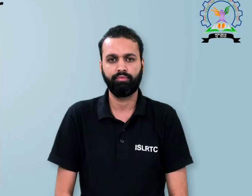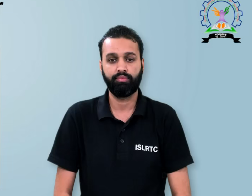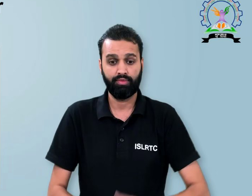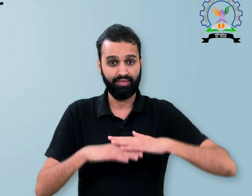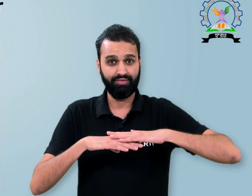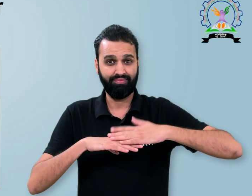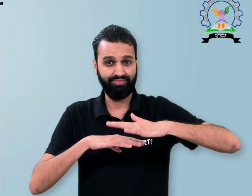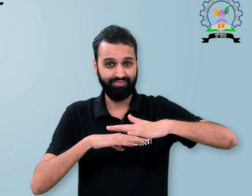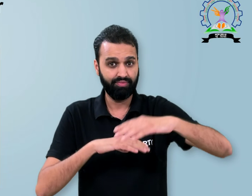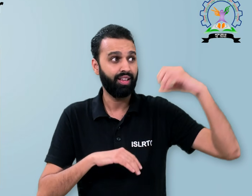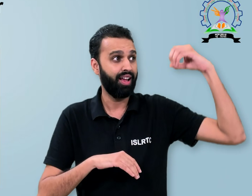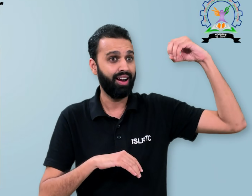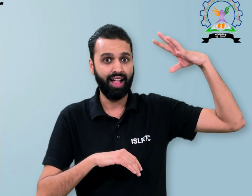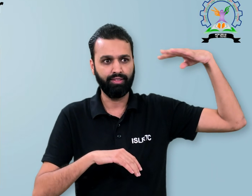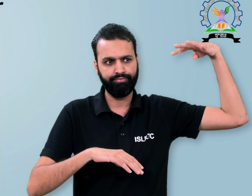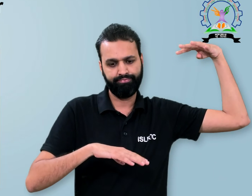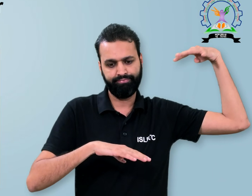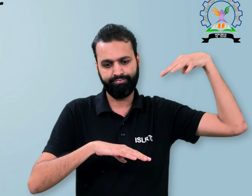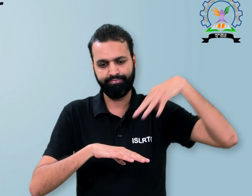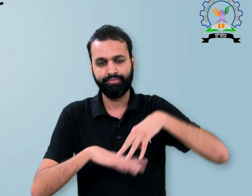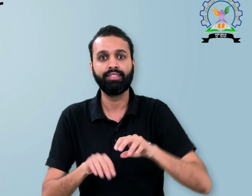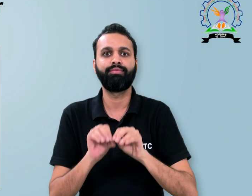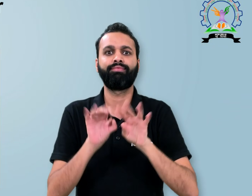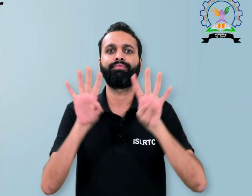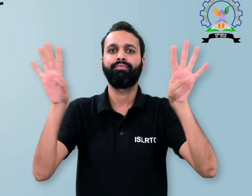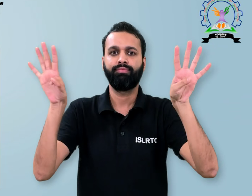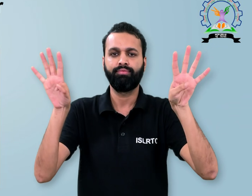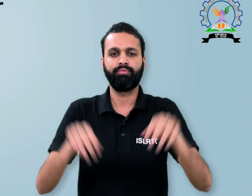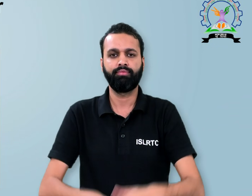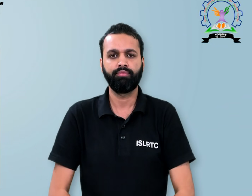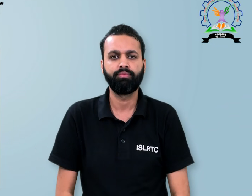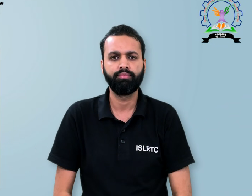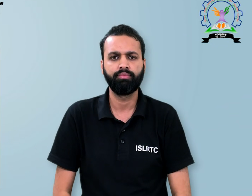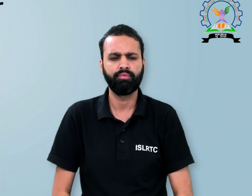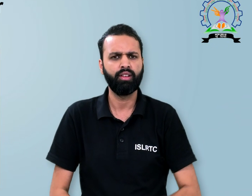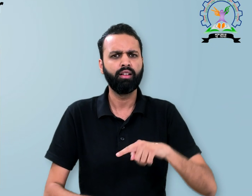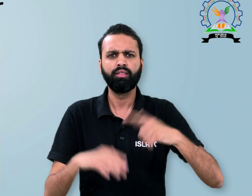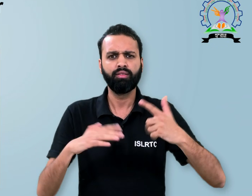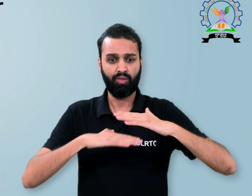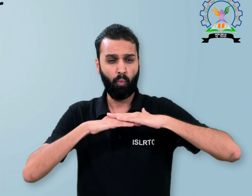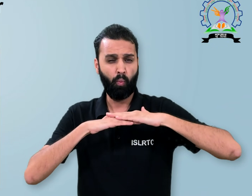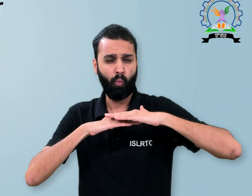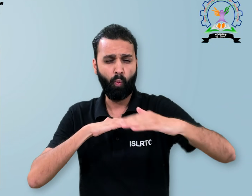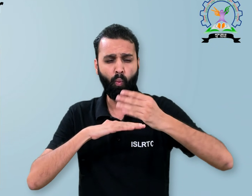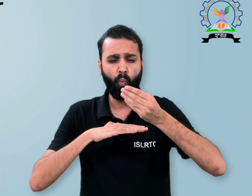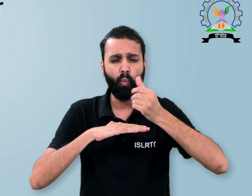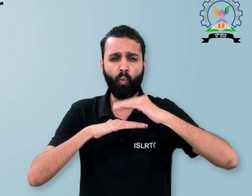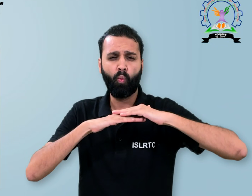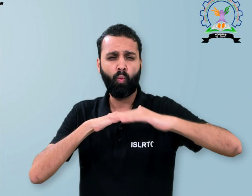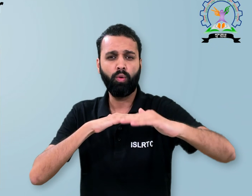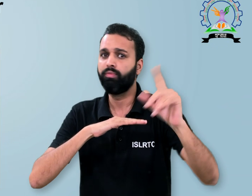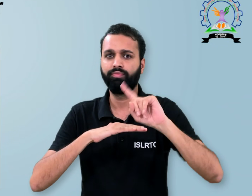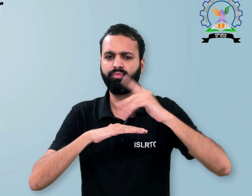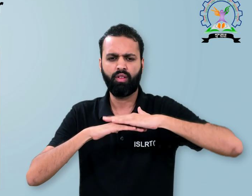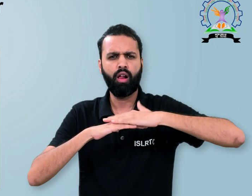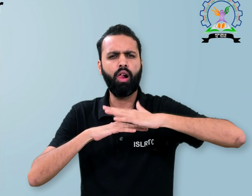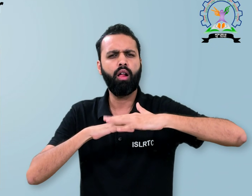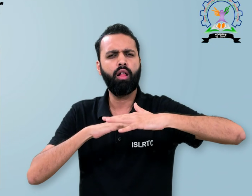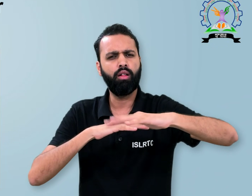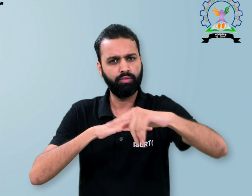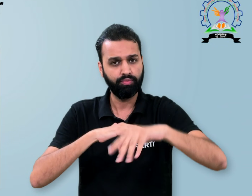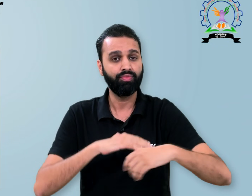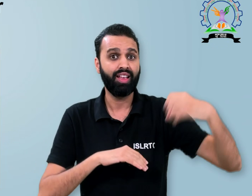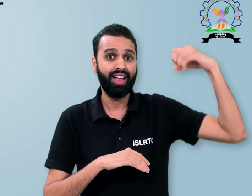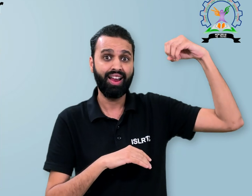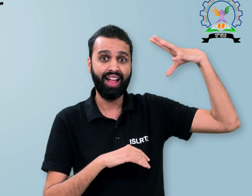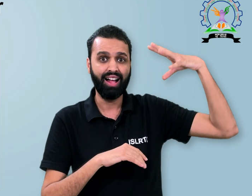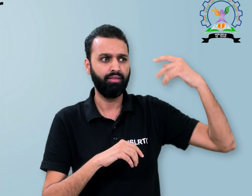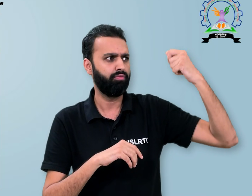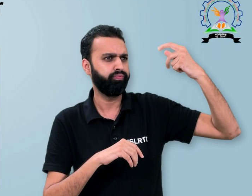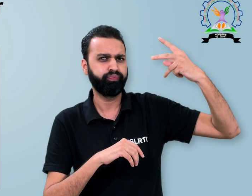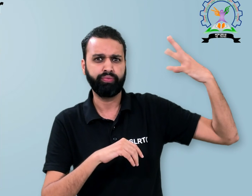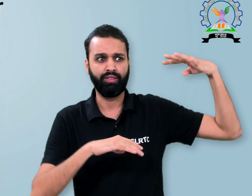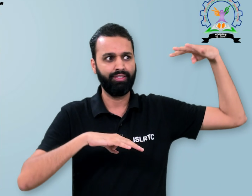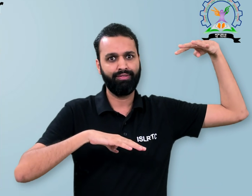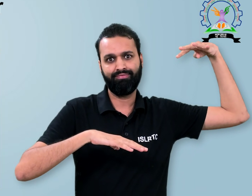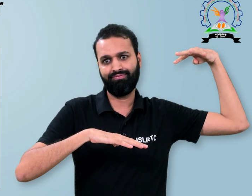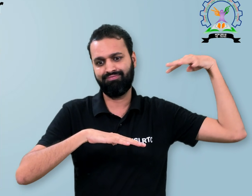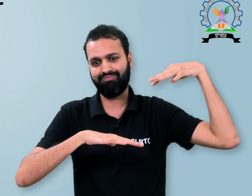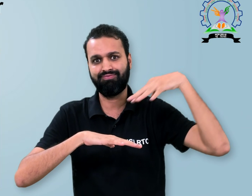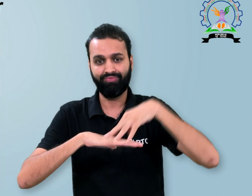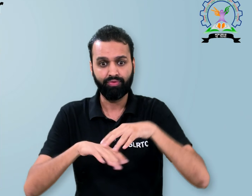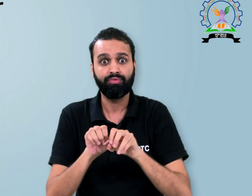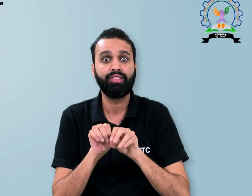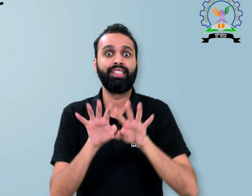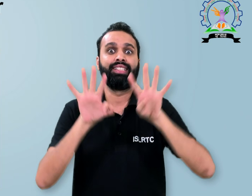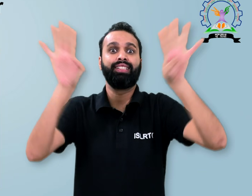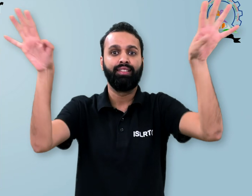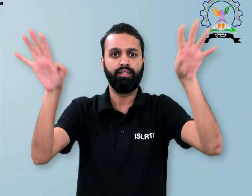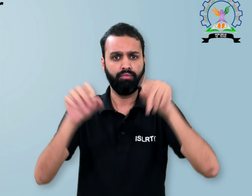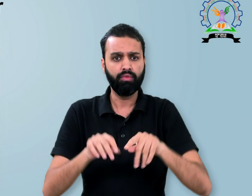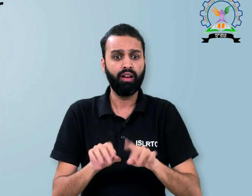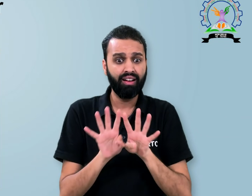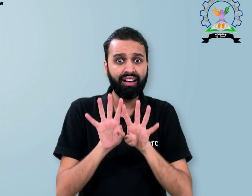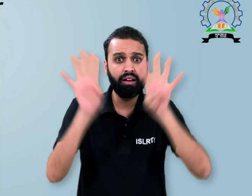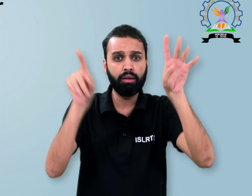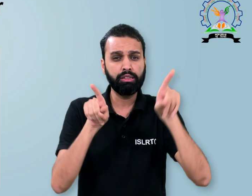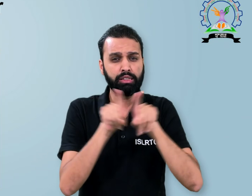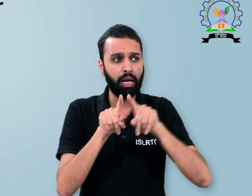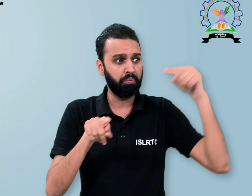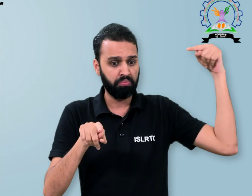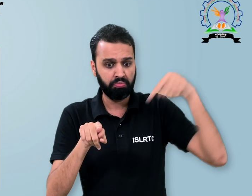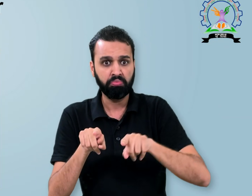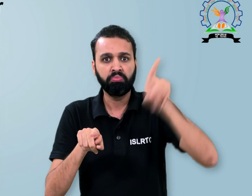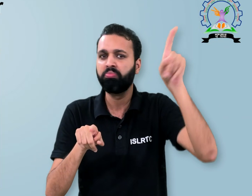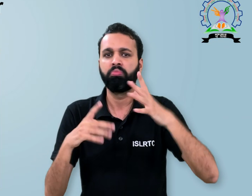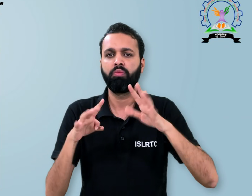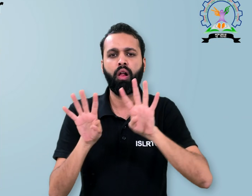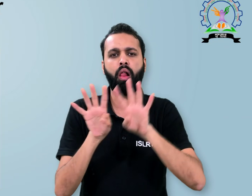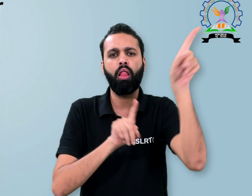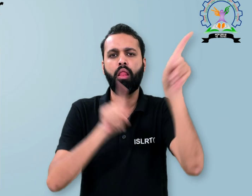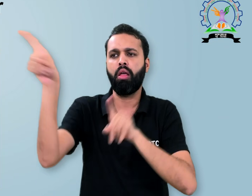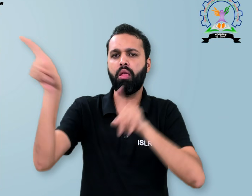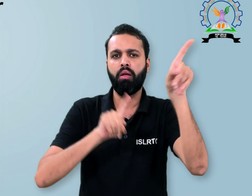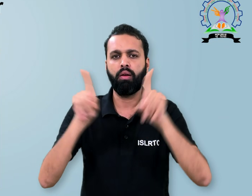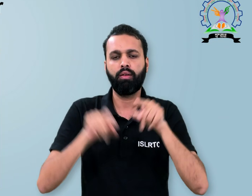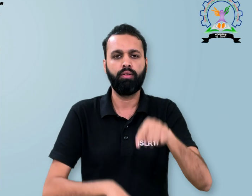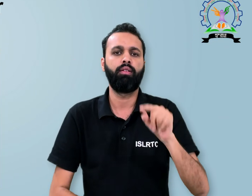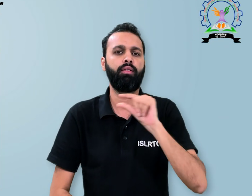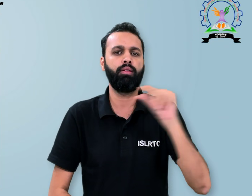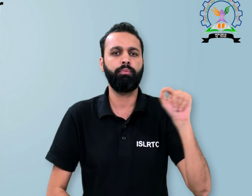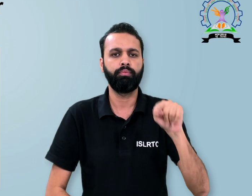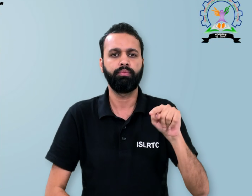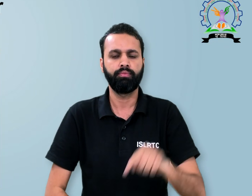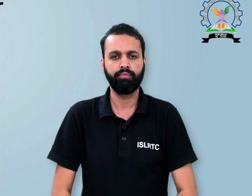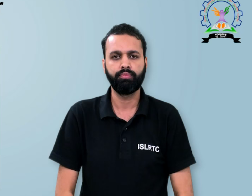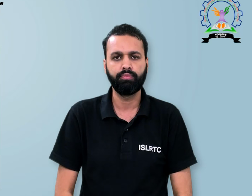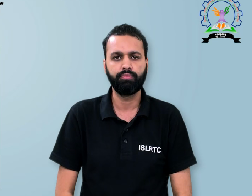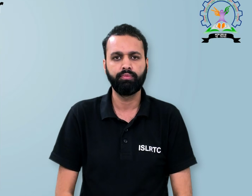Diffused or Irregular Reflection When a beam of parallel light rays is incident on a rough surface, the reflected rays scatter in different directions. This type of reflection is called irregular or diffuse reflection.